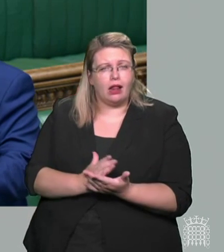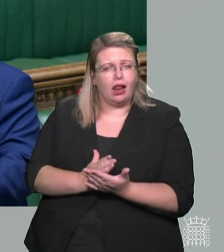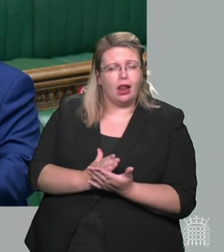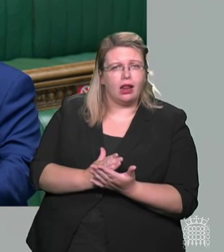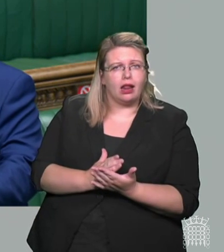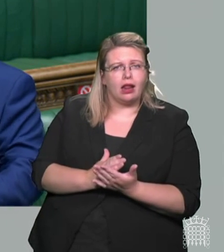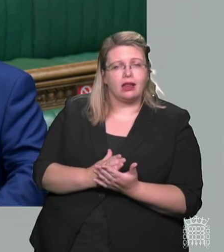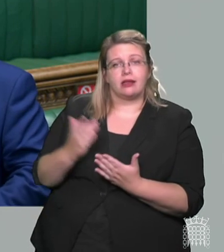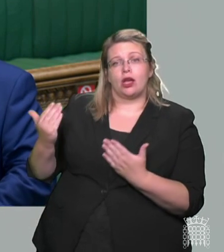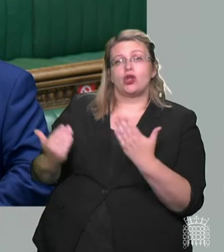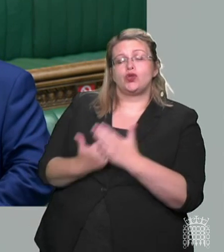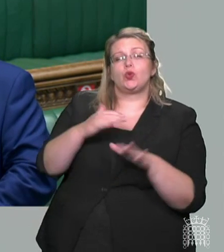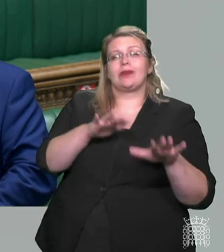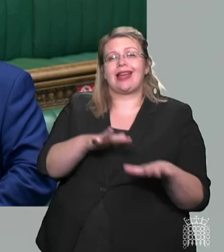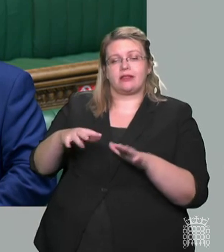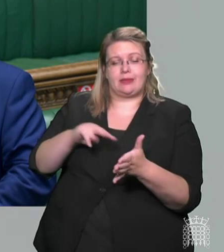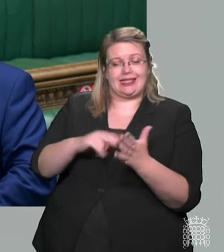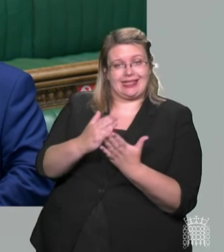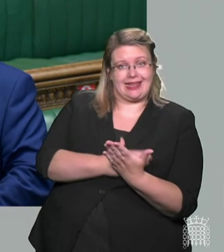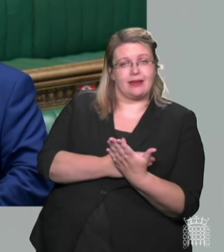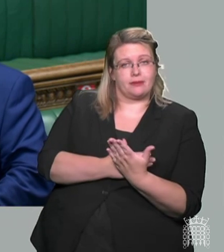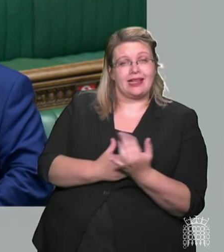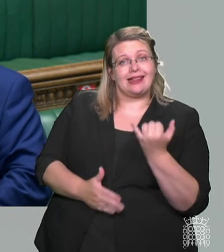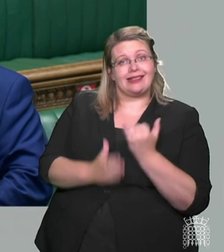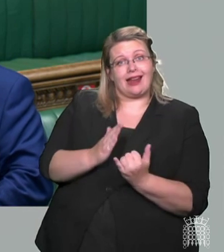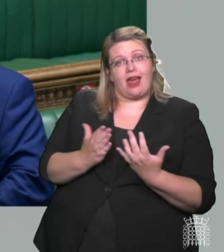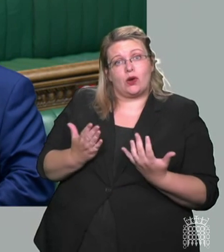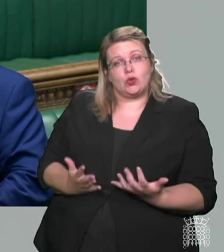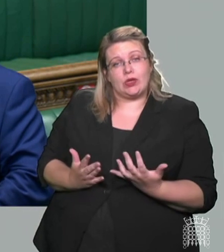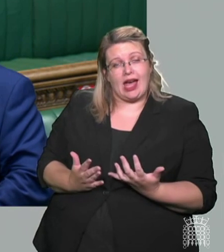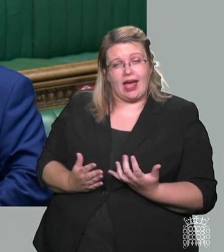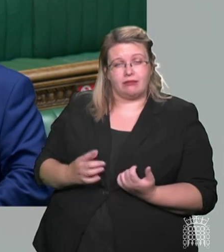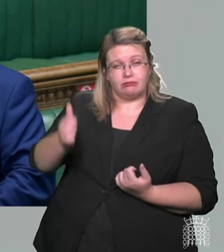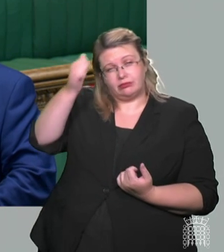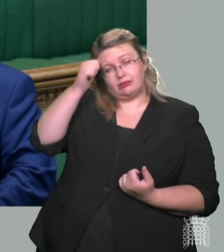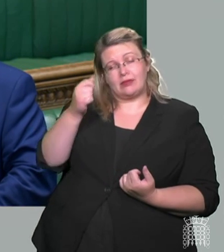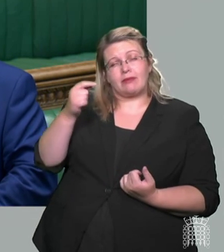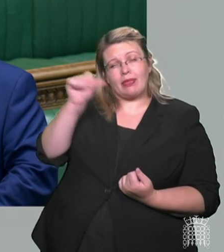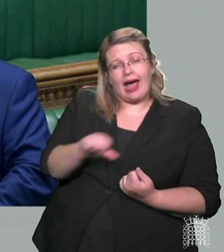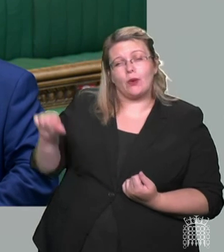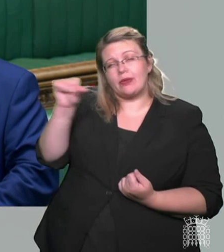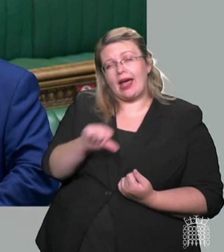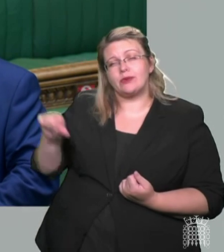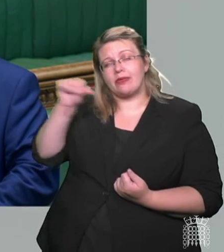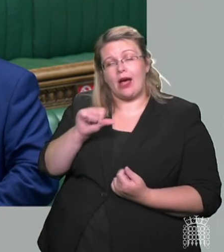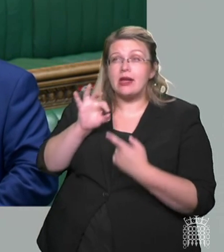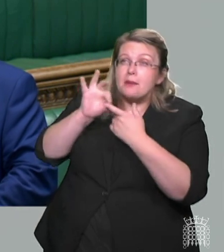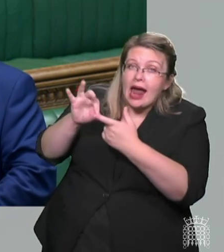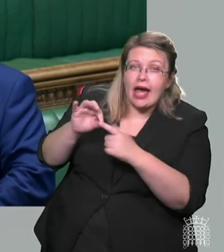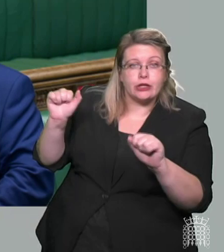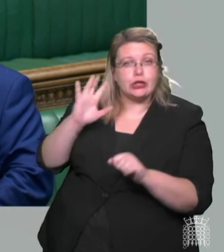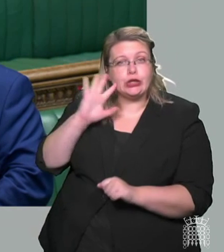While the settlement scheme deadline falls today, we know there are hundreds of thousands of unprocessed cases.